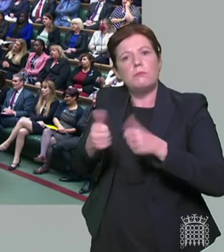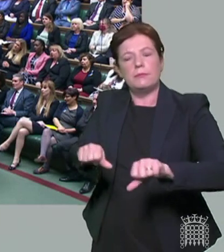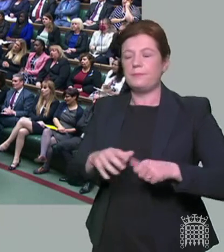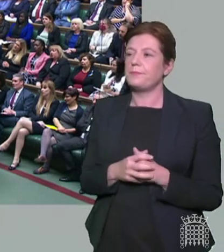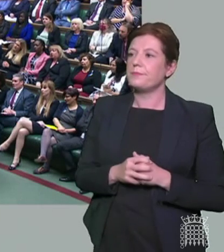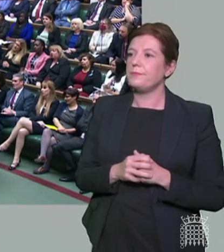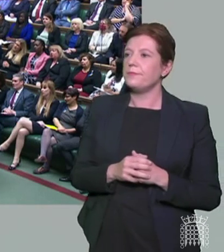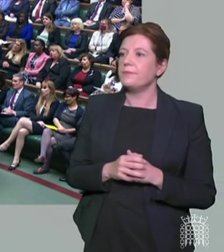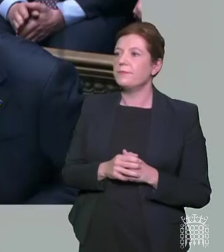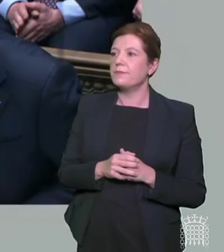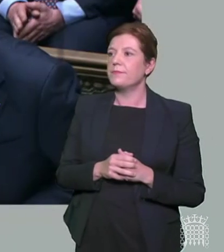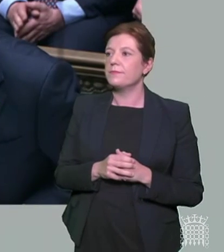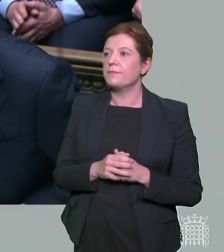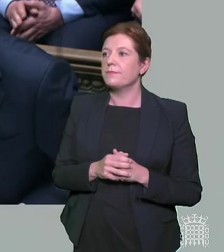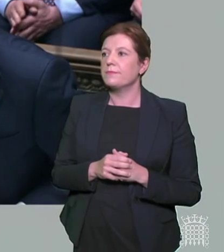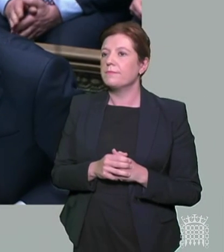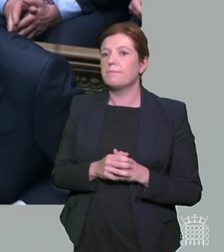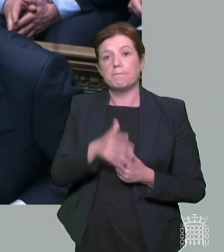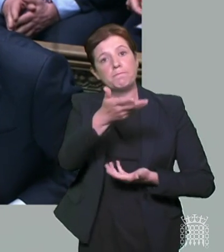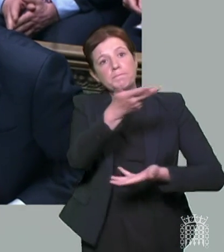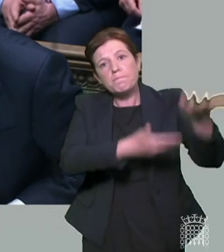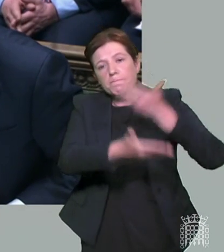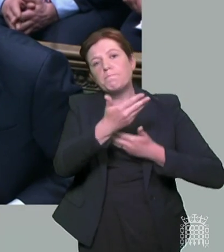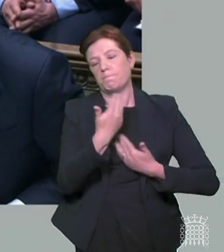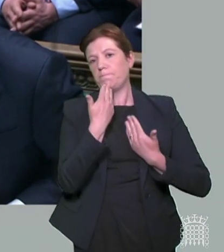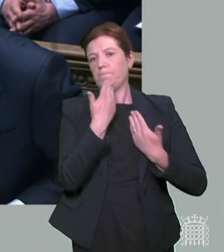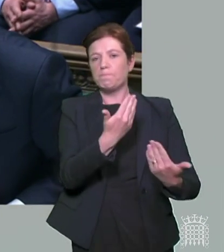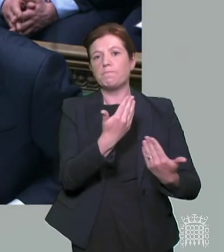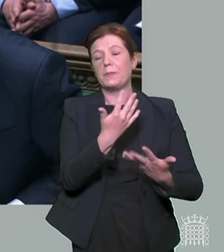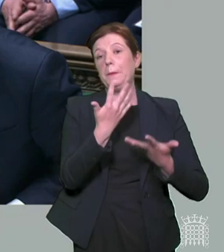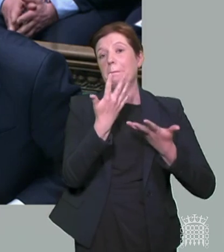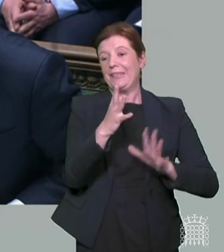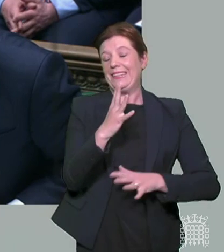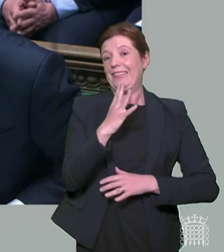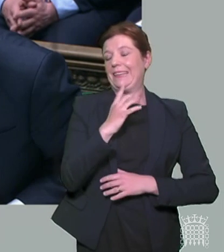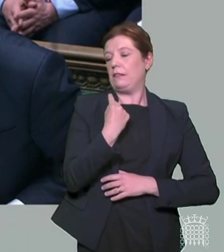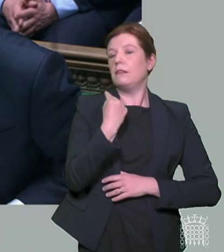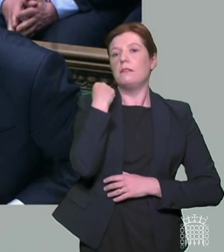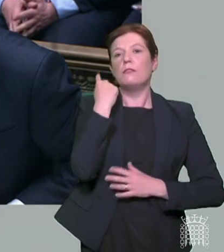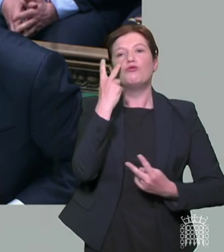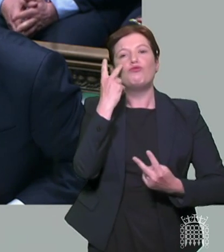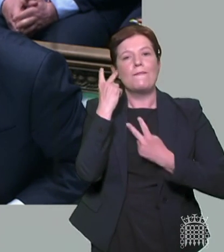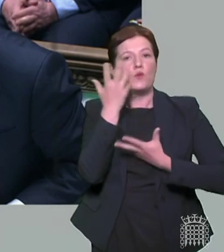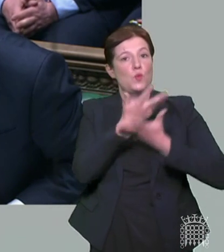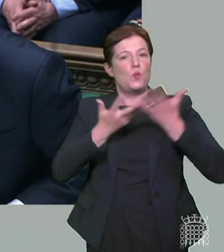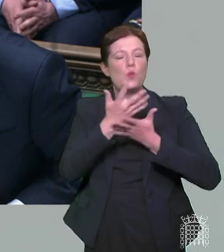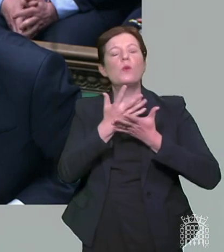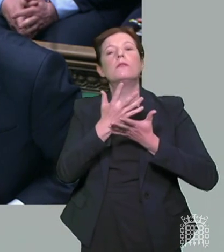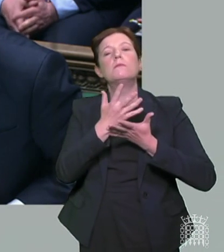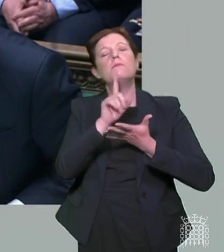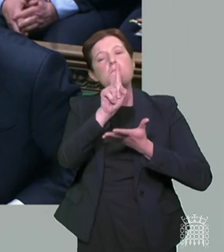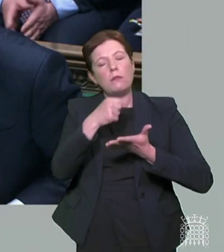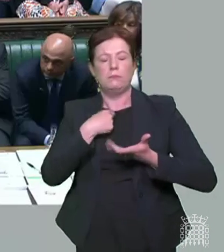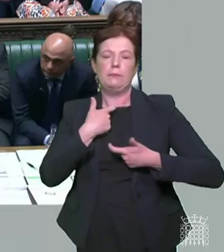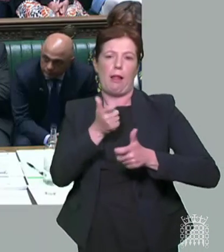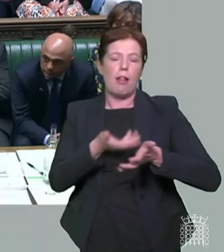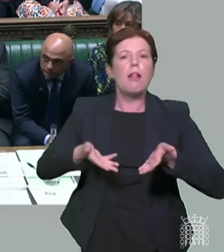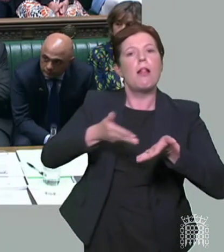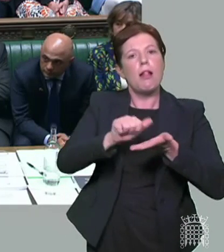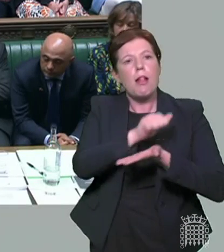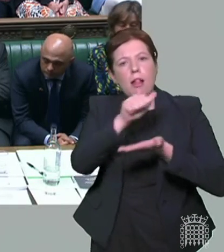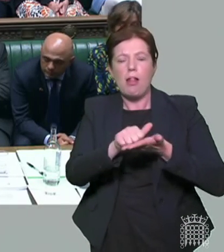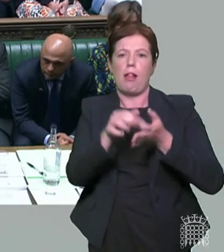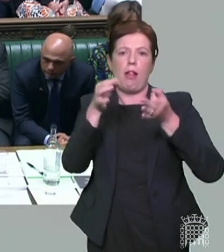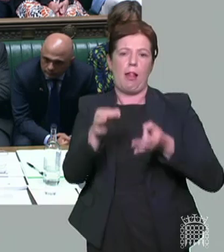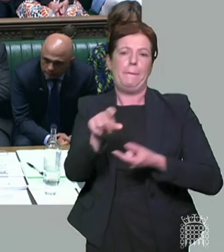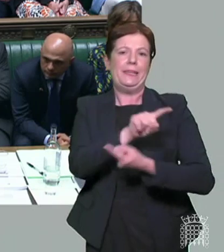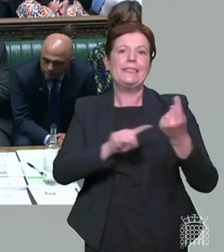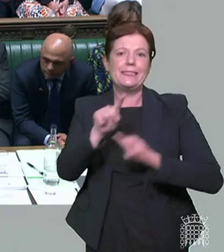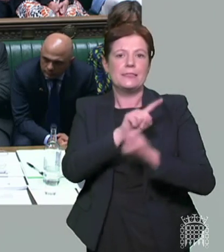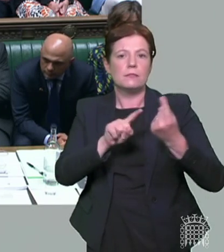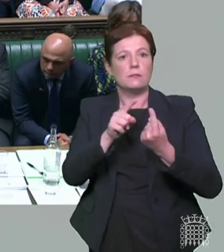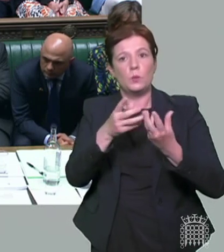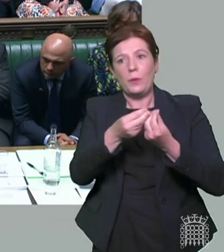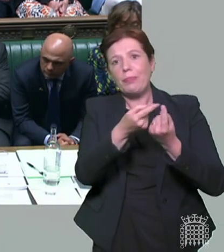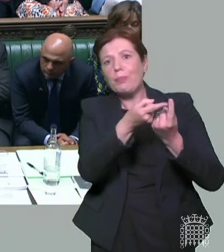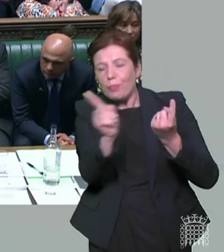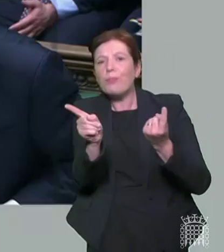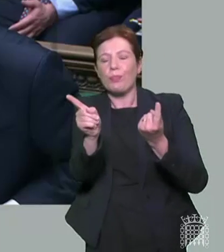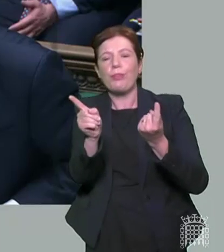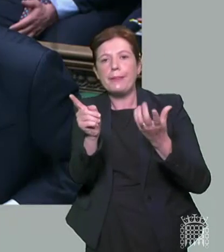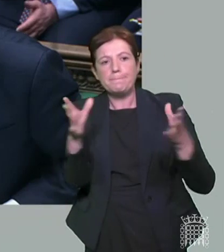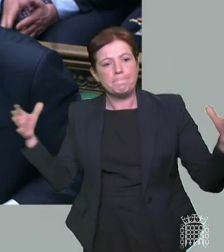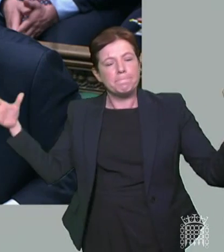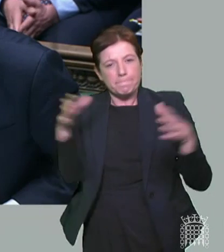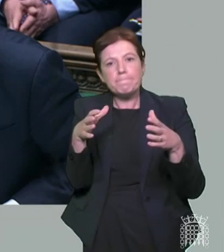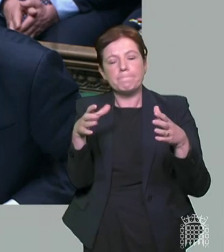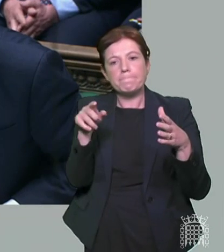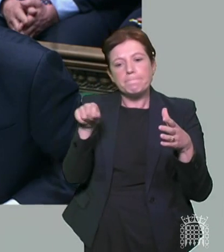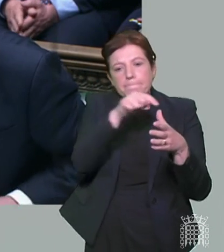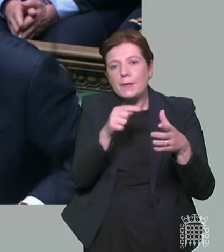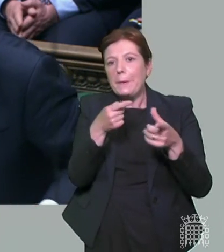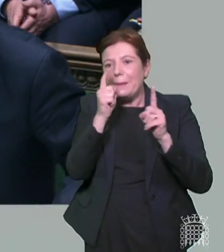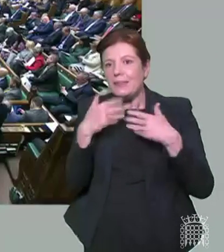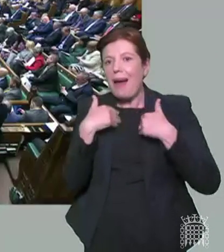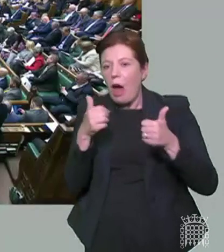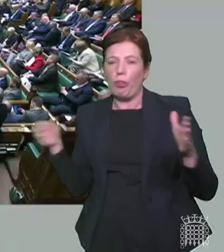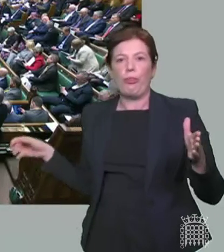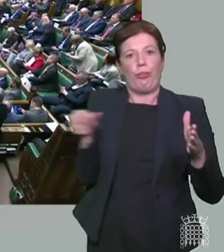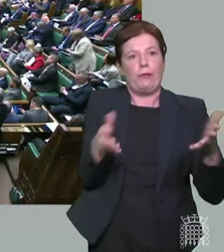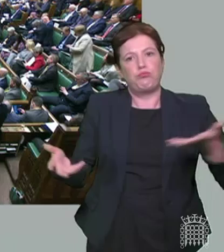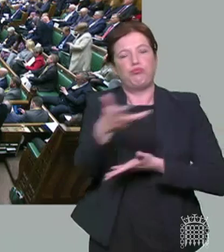I thank the honourable Member very much for raising the point. I understand that we have had a review already of the issue, but I will make sure that he has a proper meeting or that he and the campaigners he mentions have a proper meeting with the relevant Minister in the Health Department.